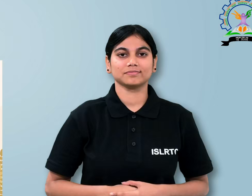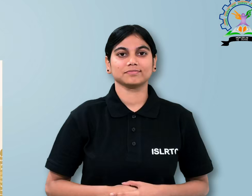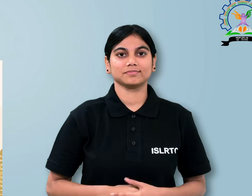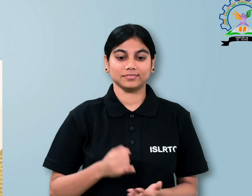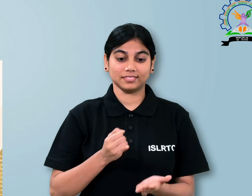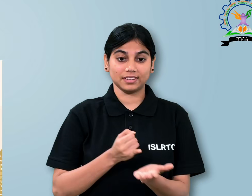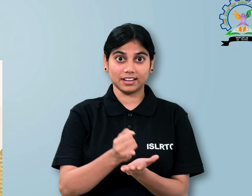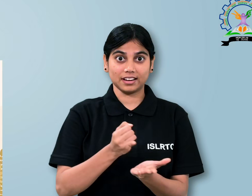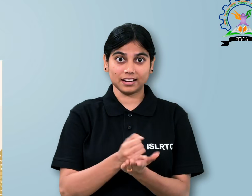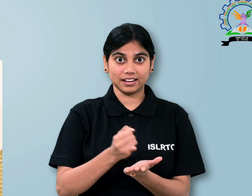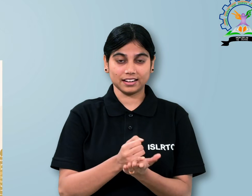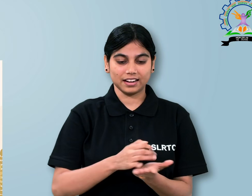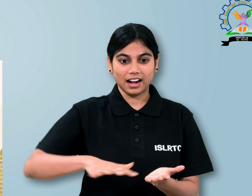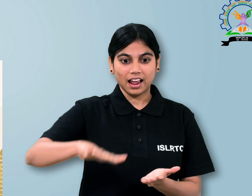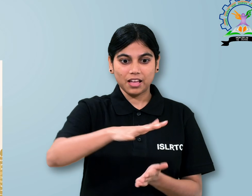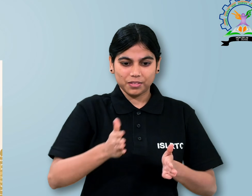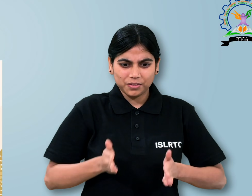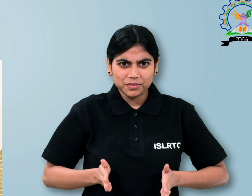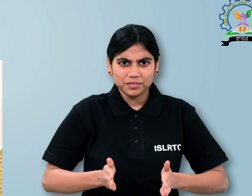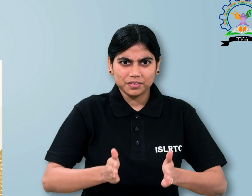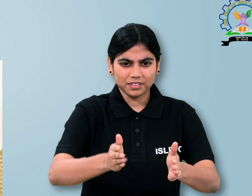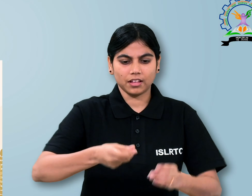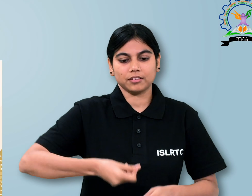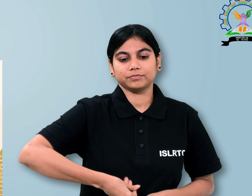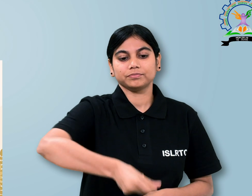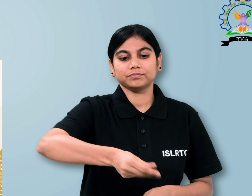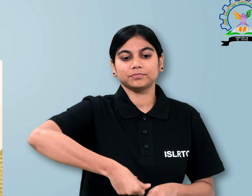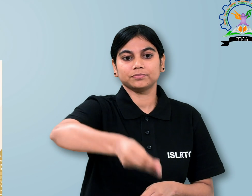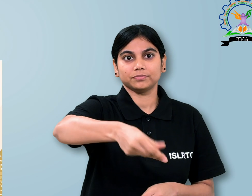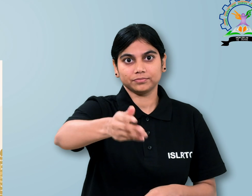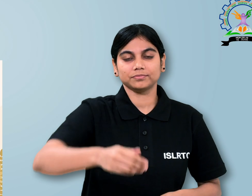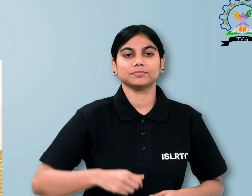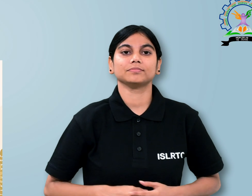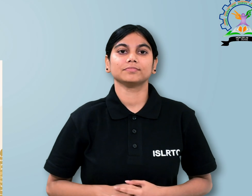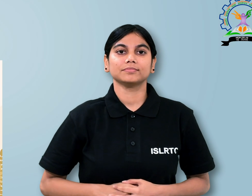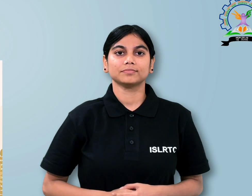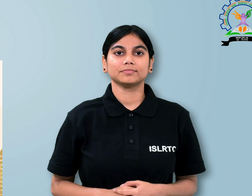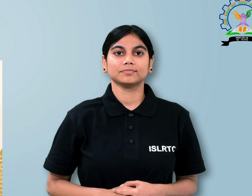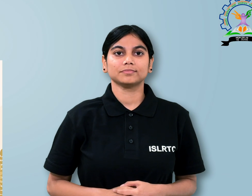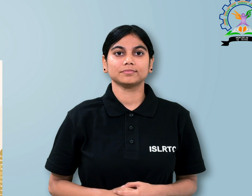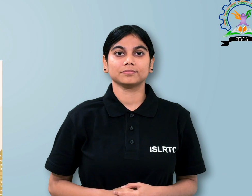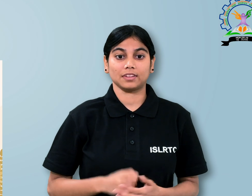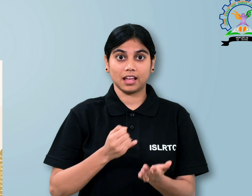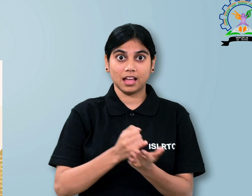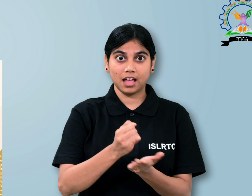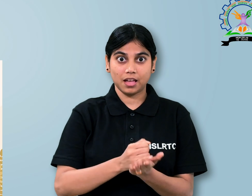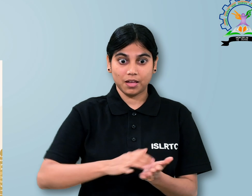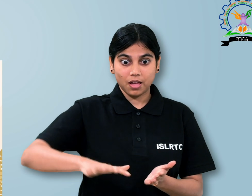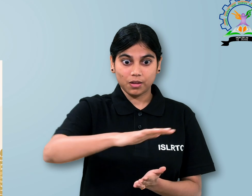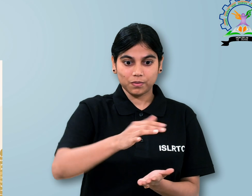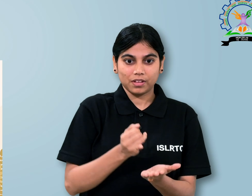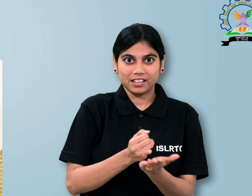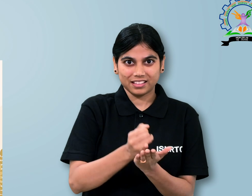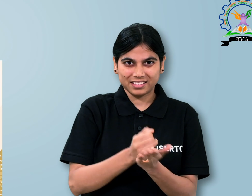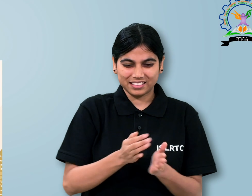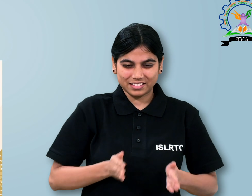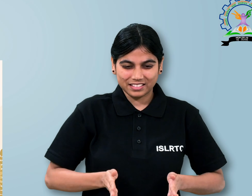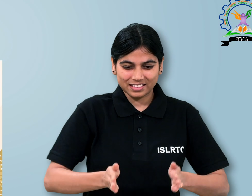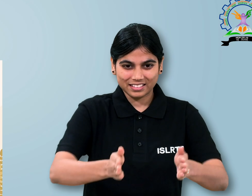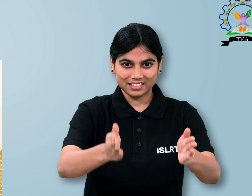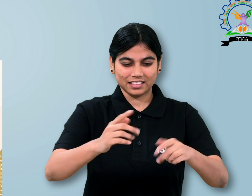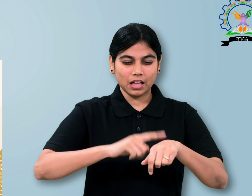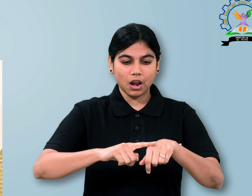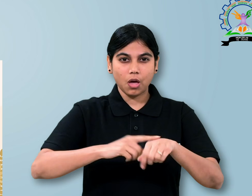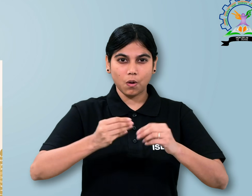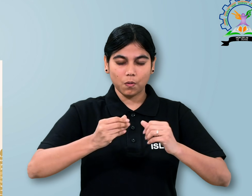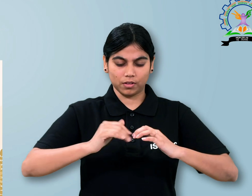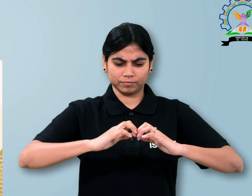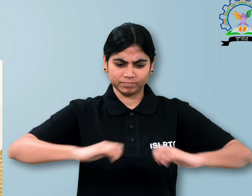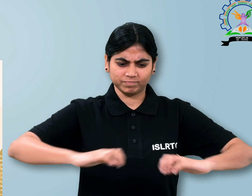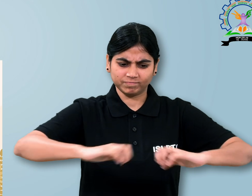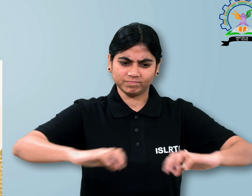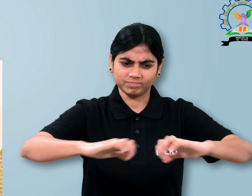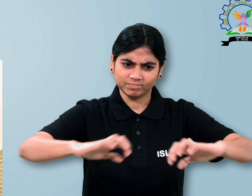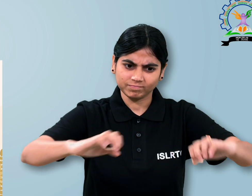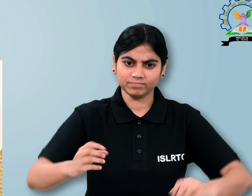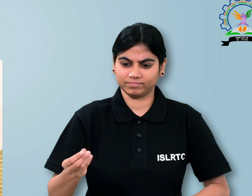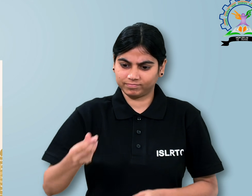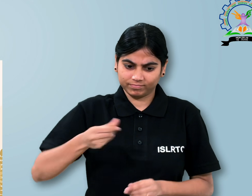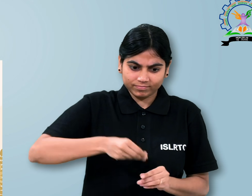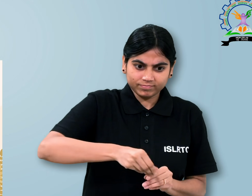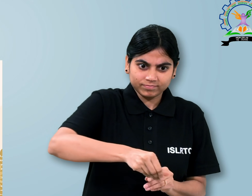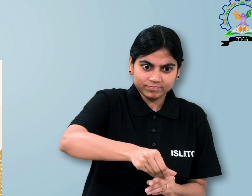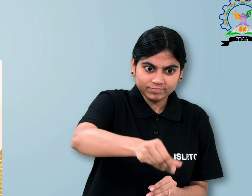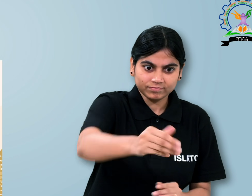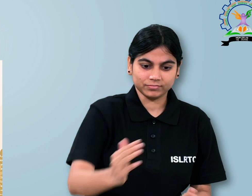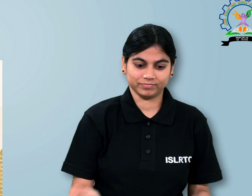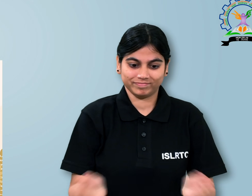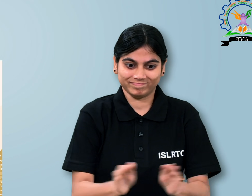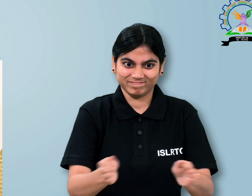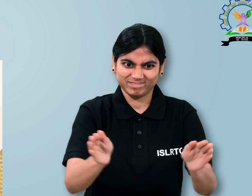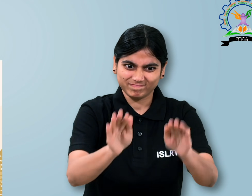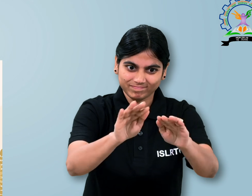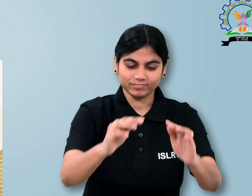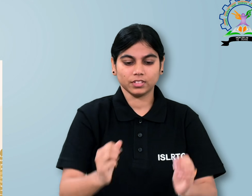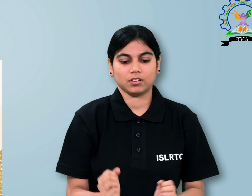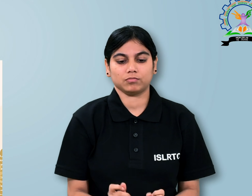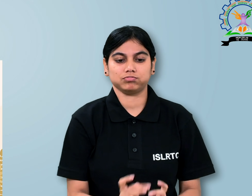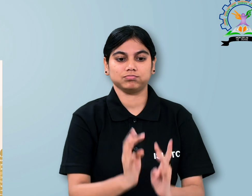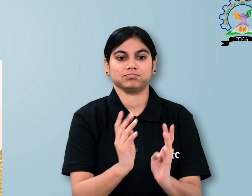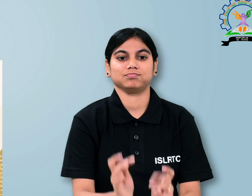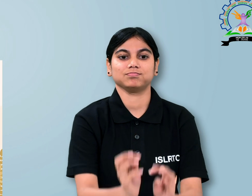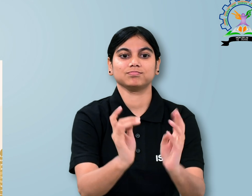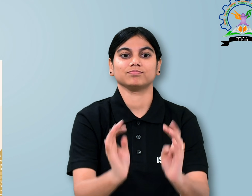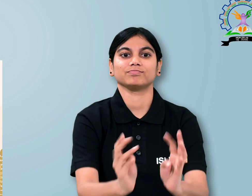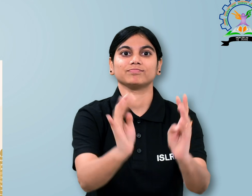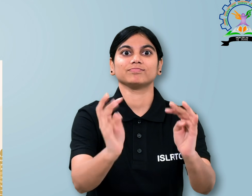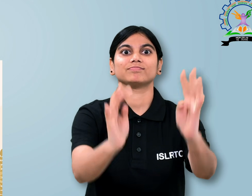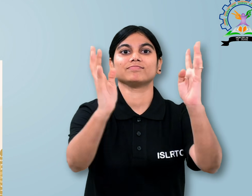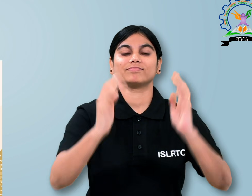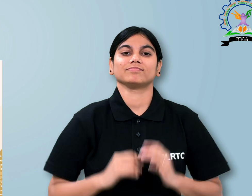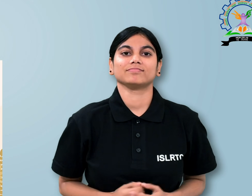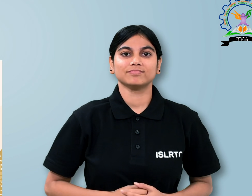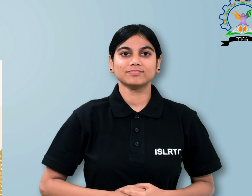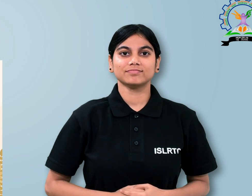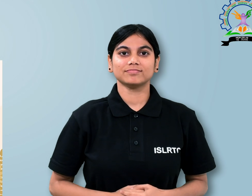Sowing An agricultural process of ploughing the soil to place seeds for growing into plants is called sowing.